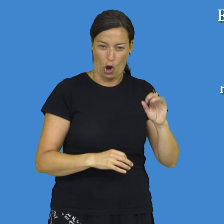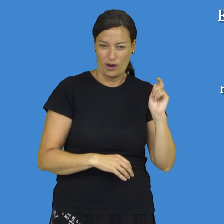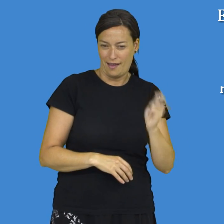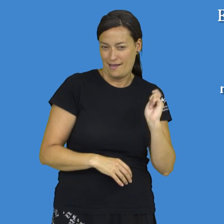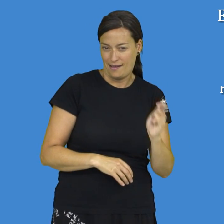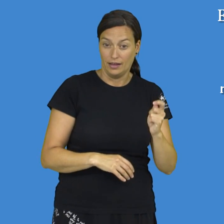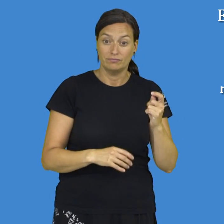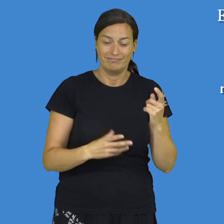frecuente